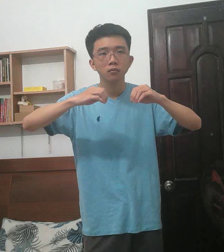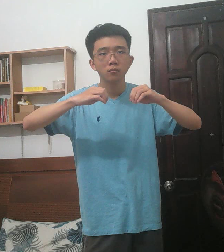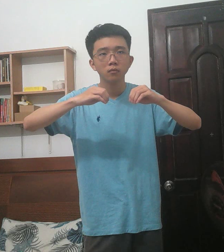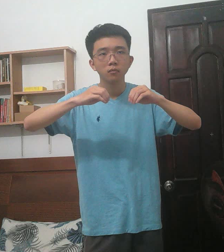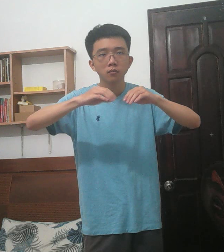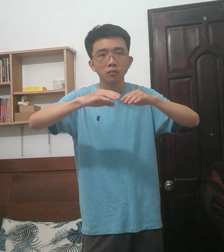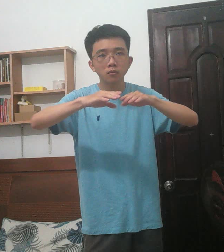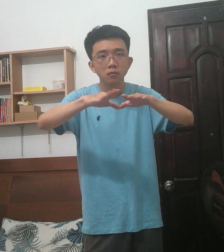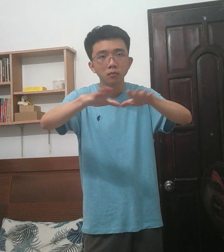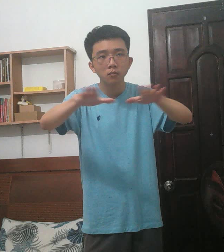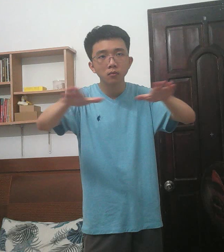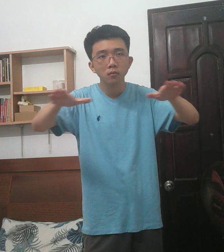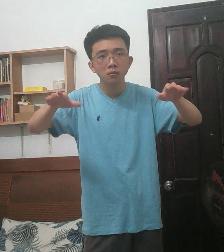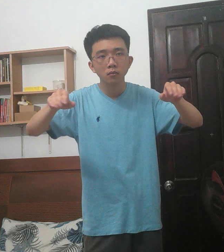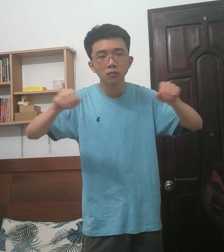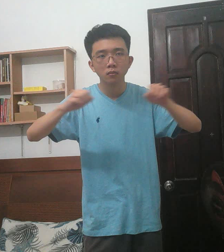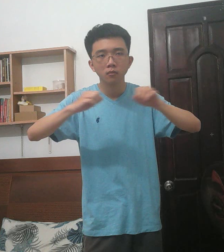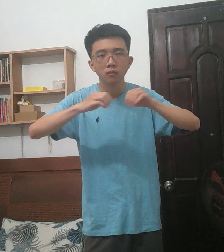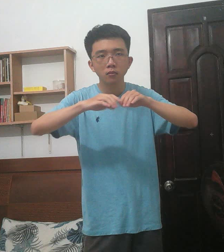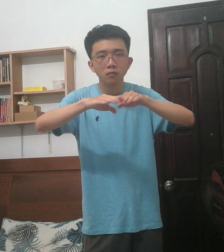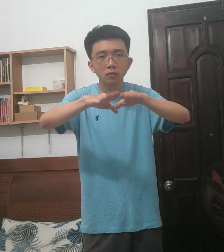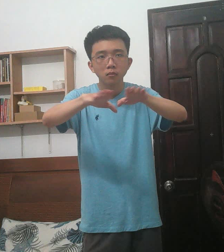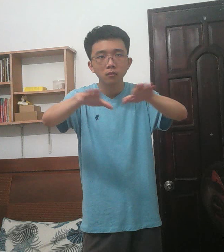boi